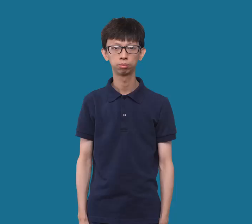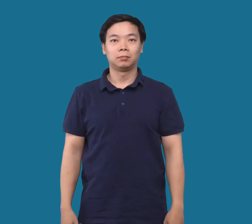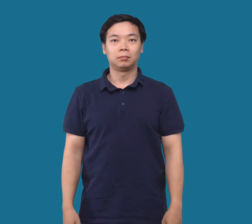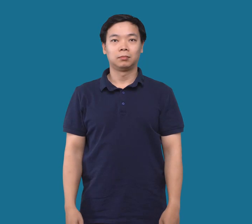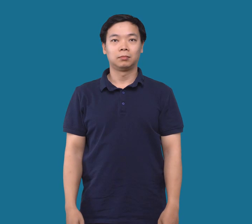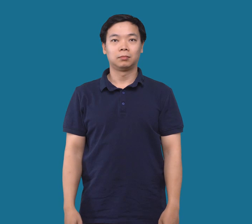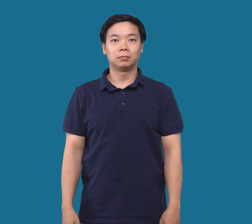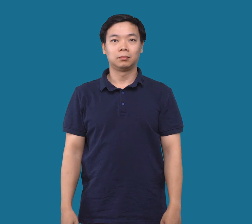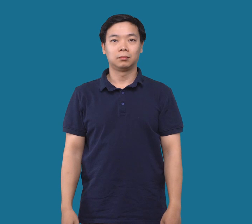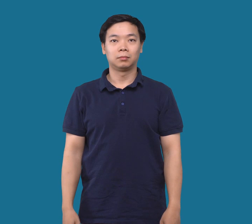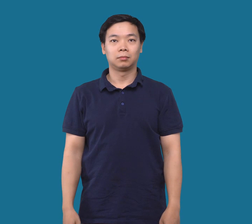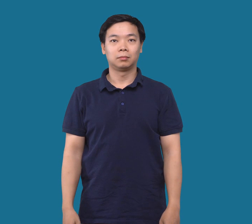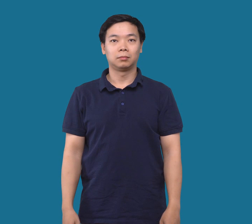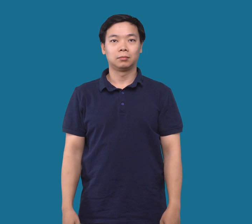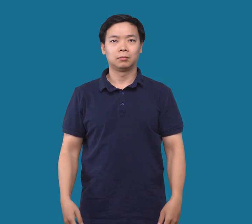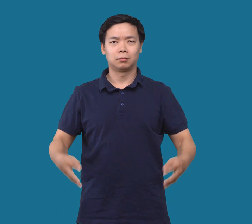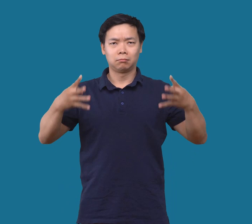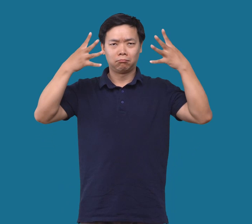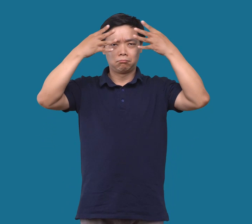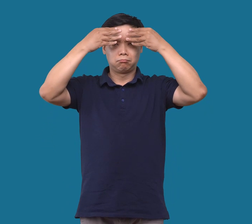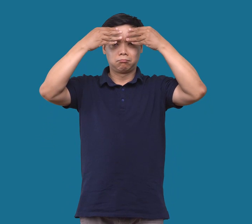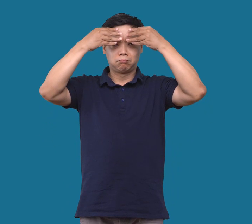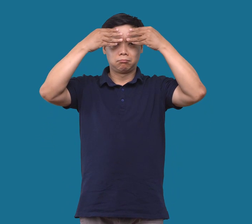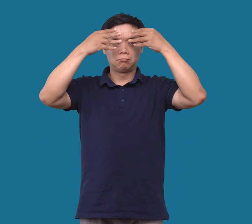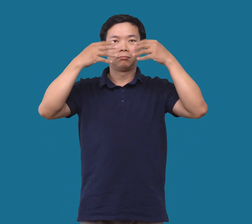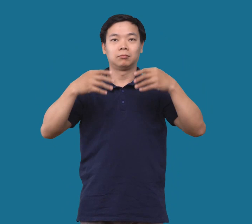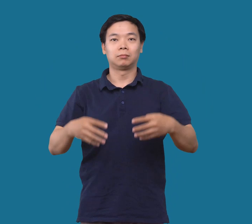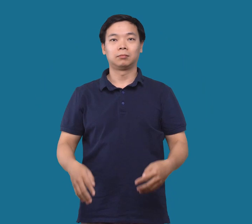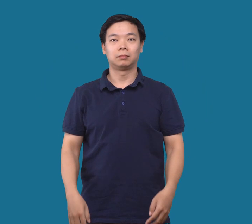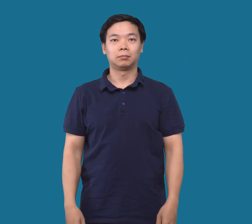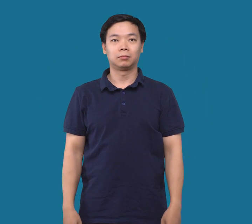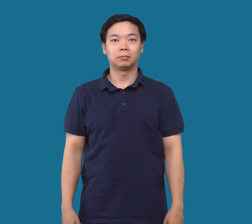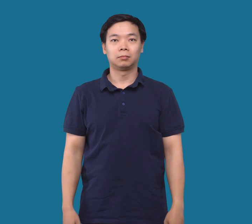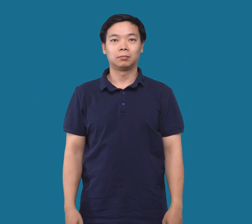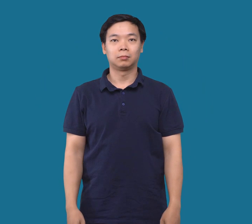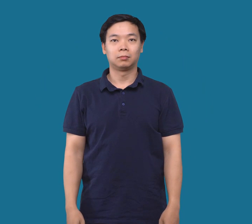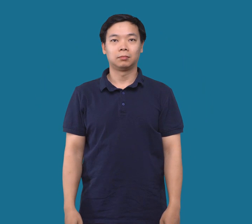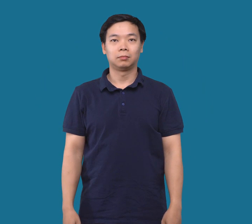nhăn mặt